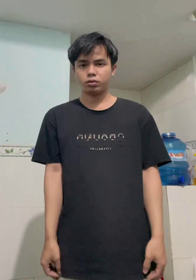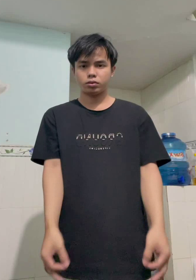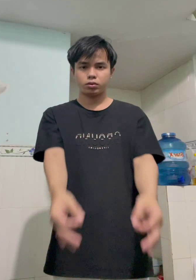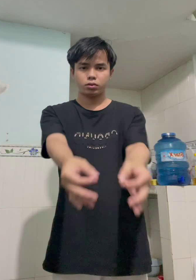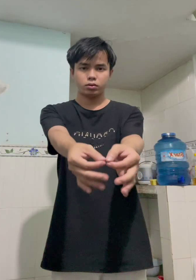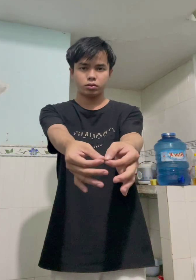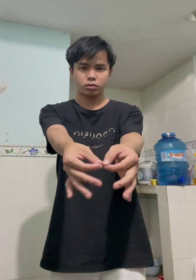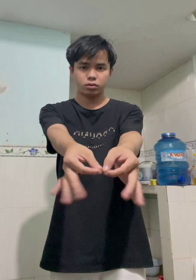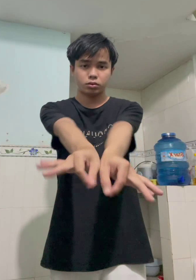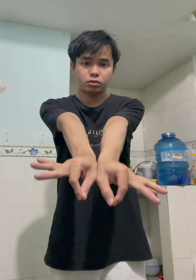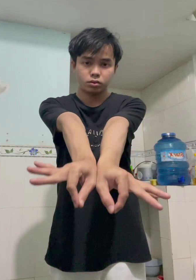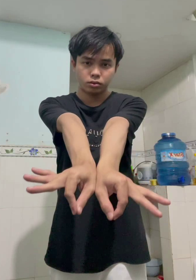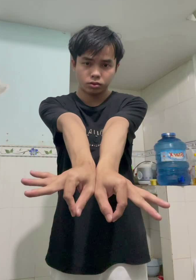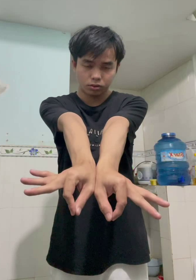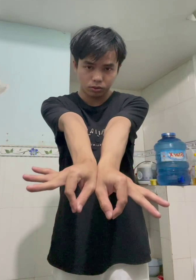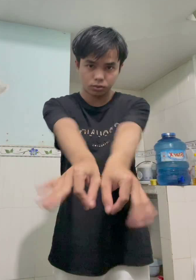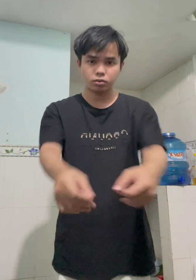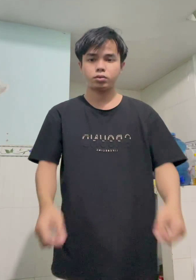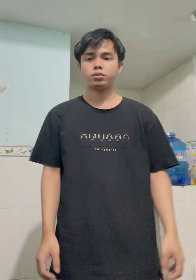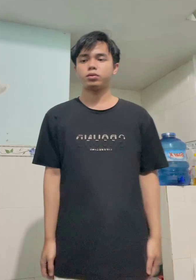cai gi